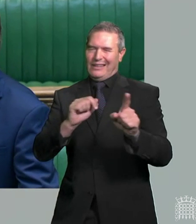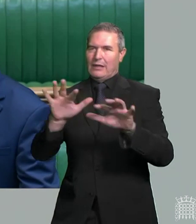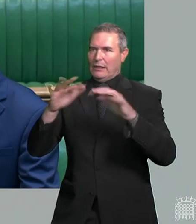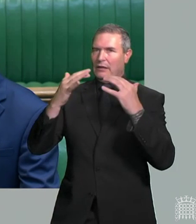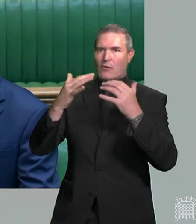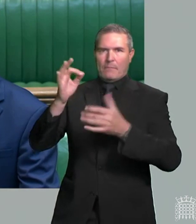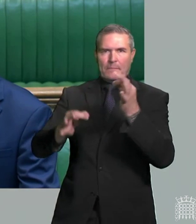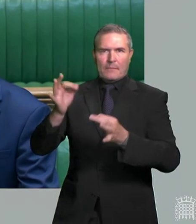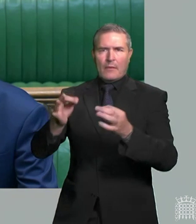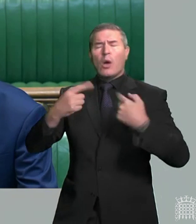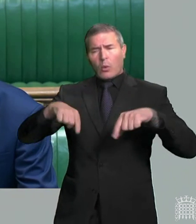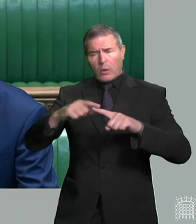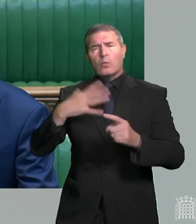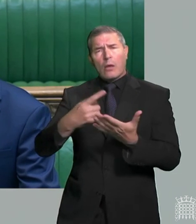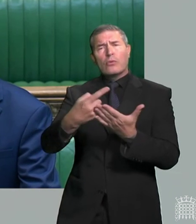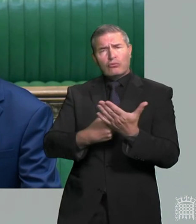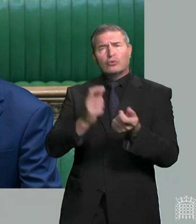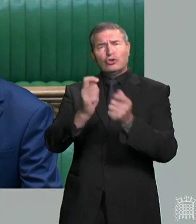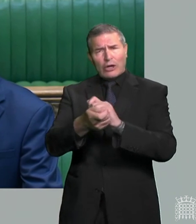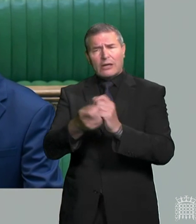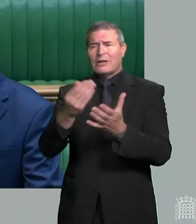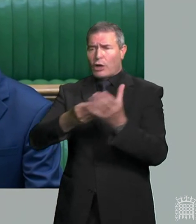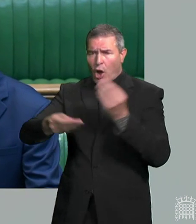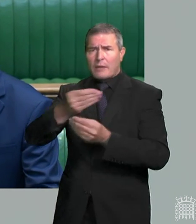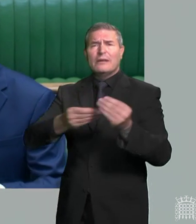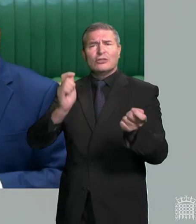We all want restrictions lifted. We want our economy open.